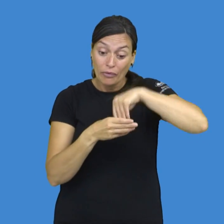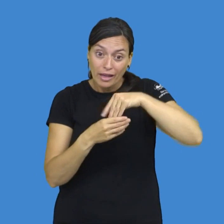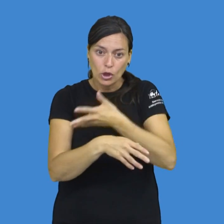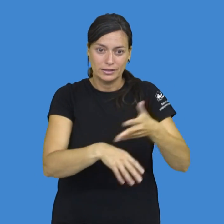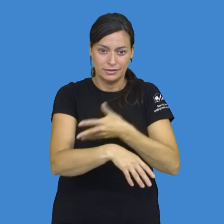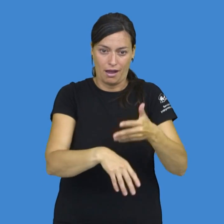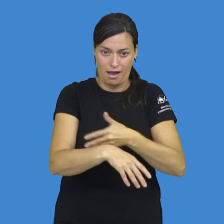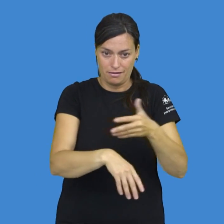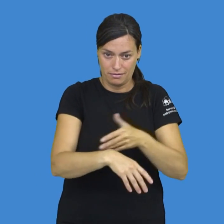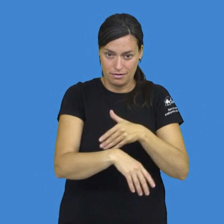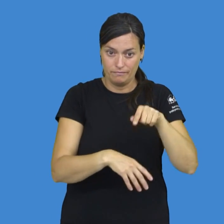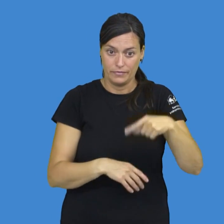sangre